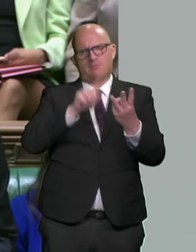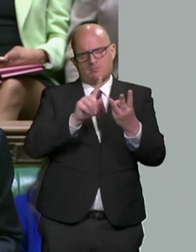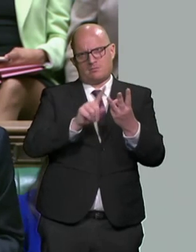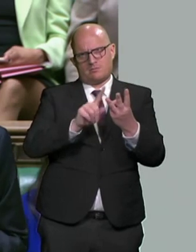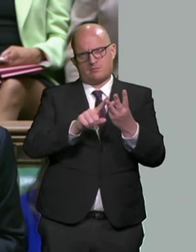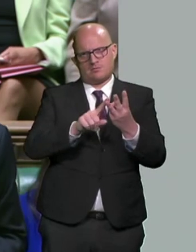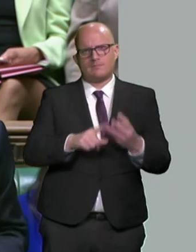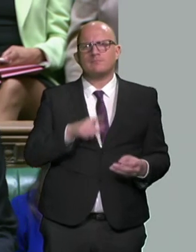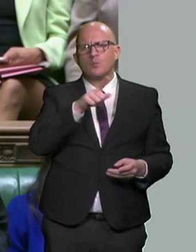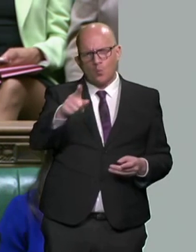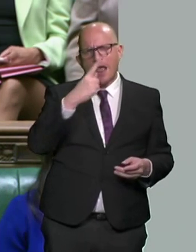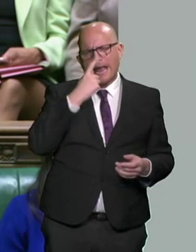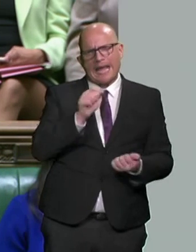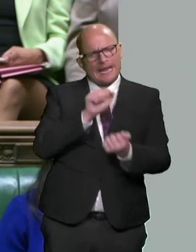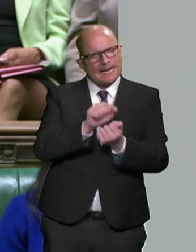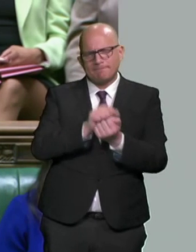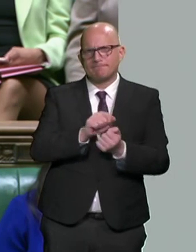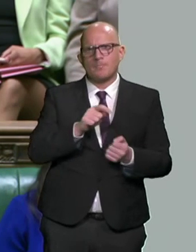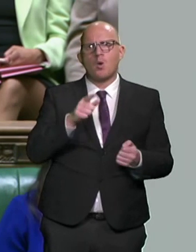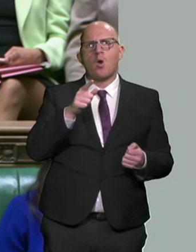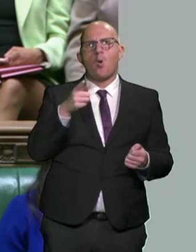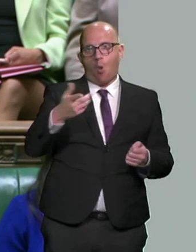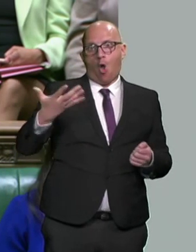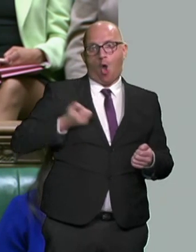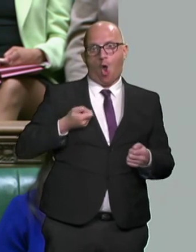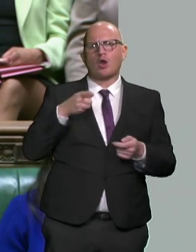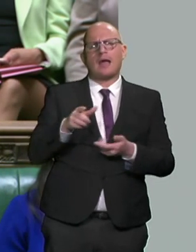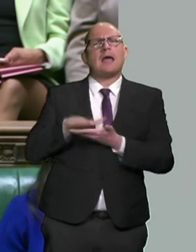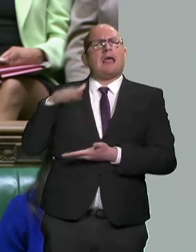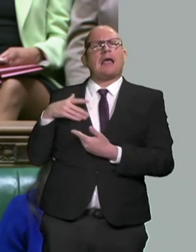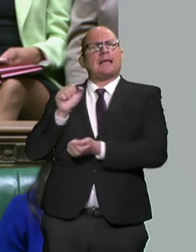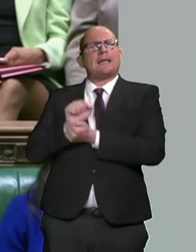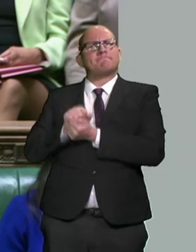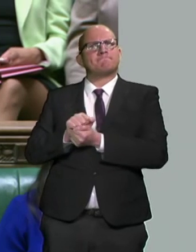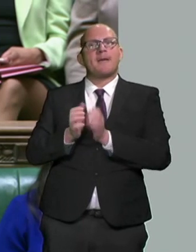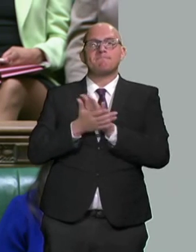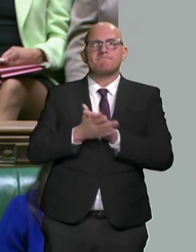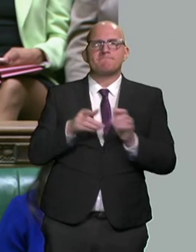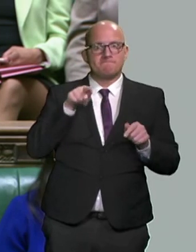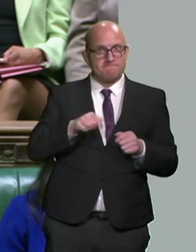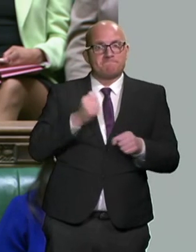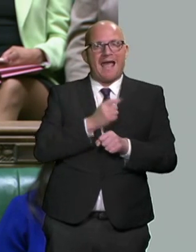The knowledge that people can keep more of what they earn is a powerful incentive for people to work hard.